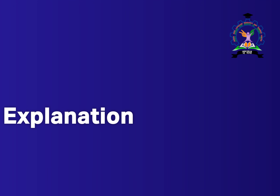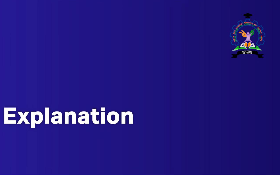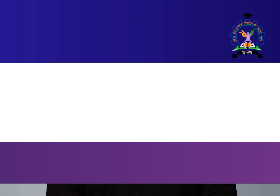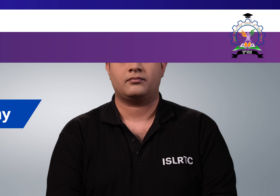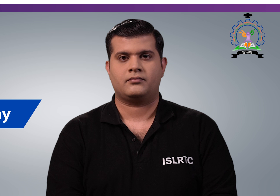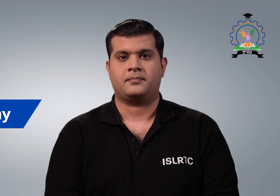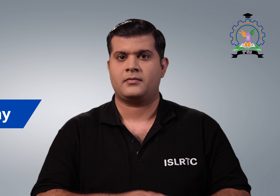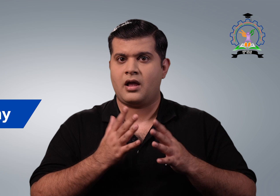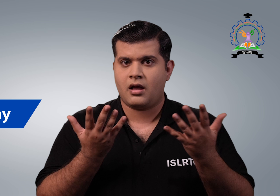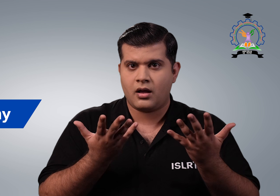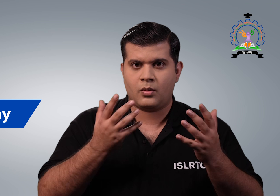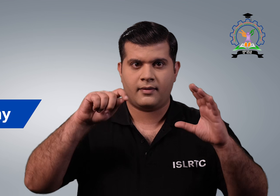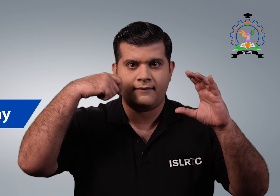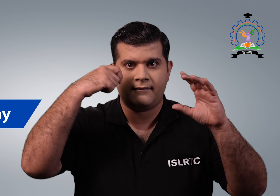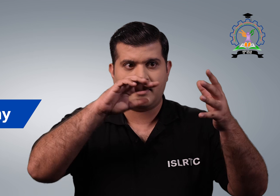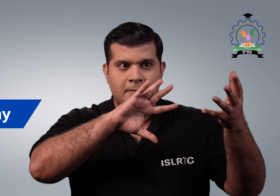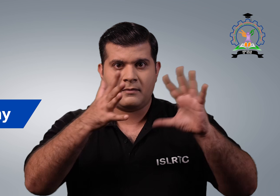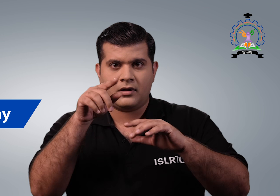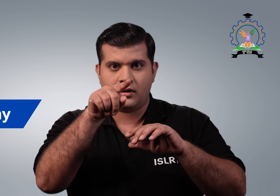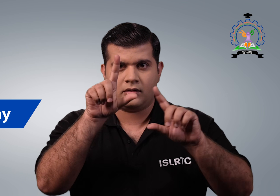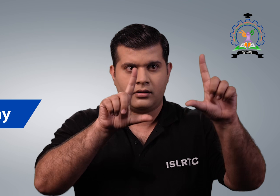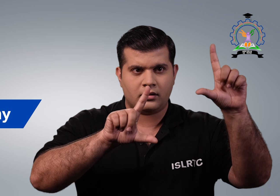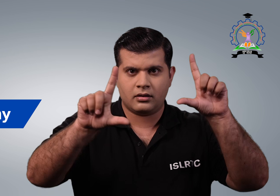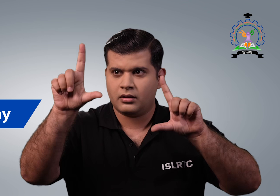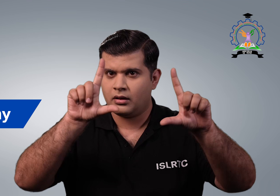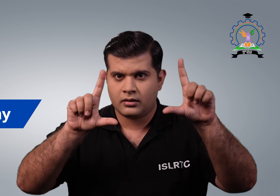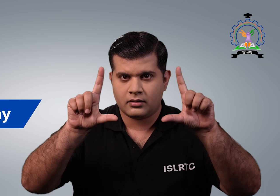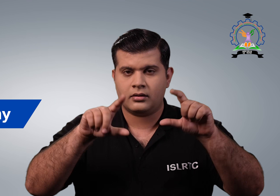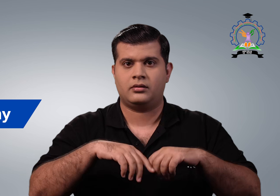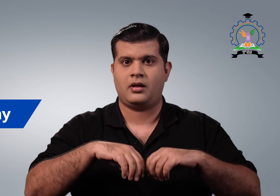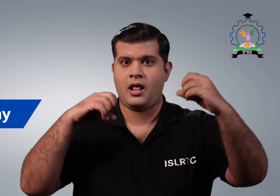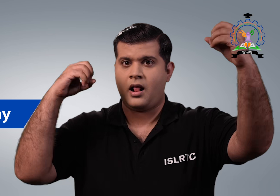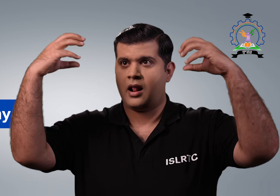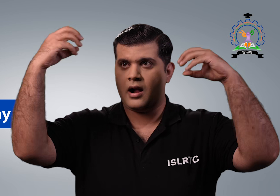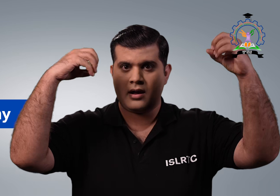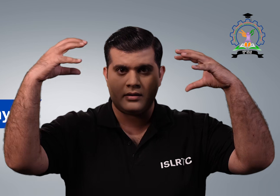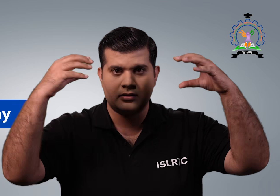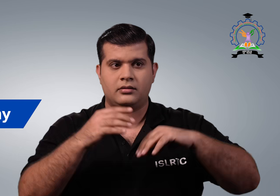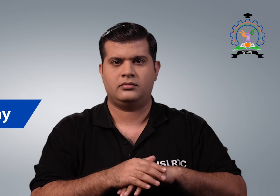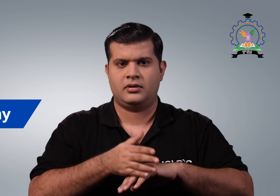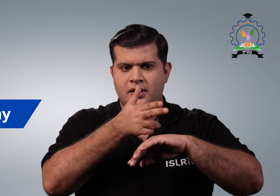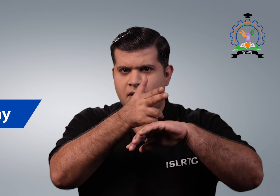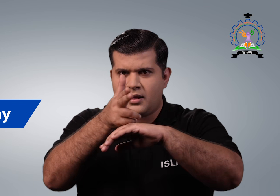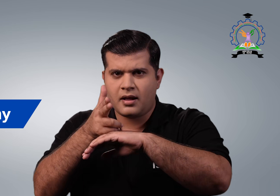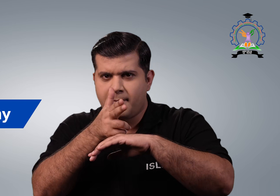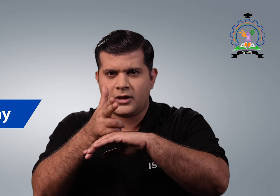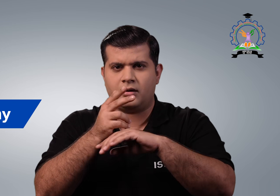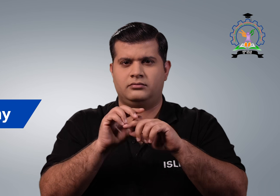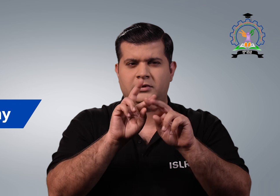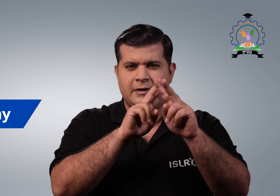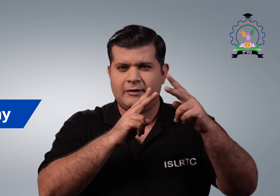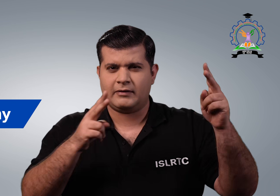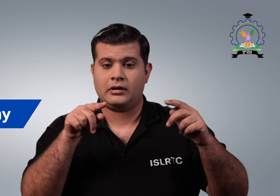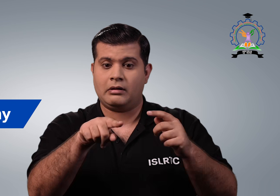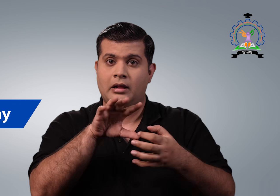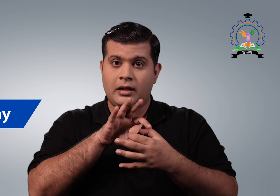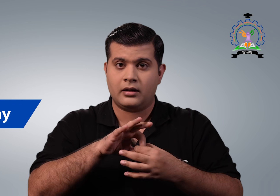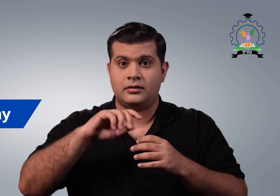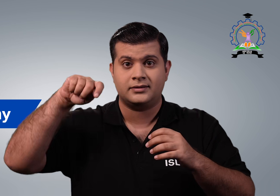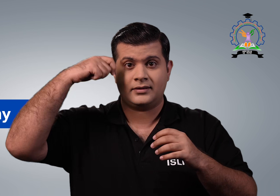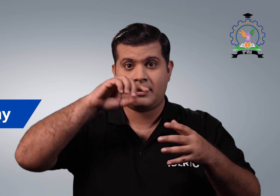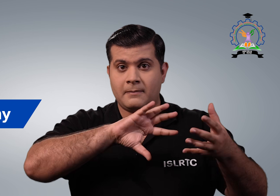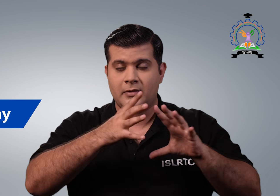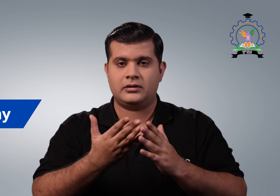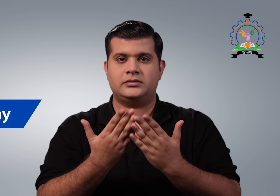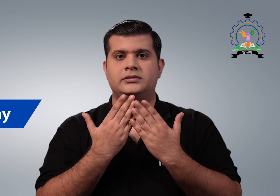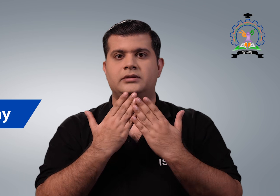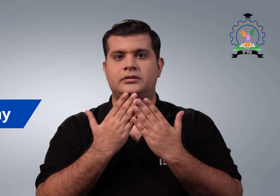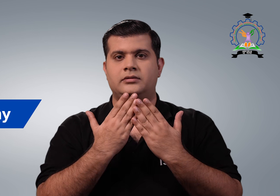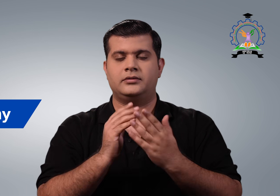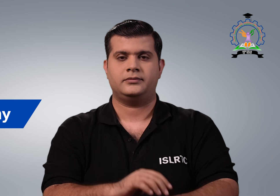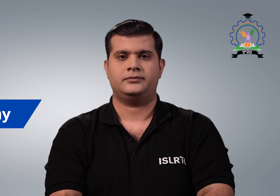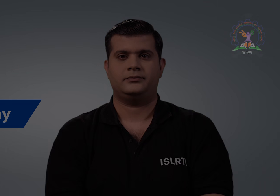It is the study of making films or videos, focusing on camera angles, light settings etc.